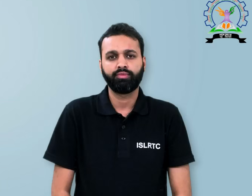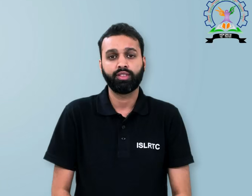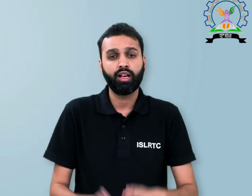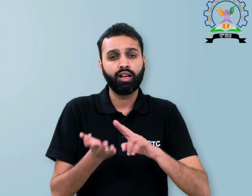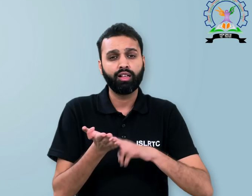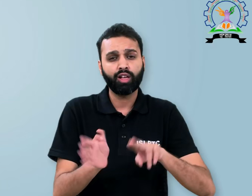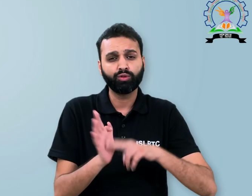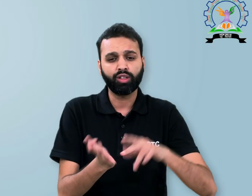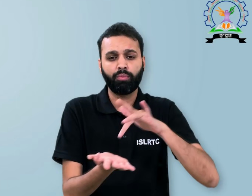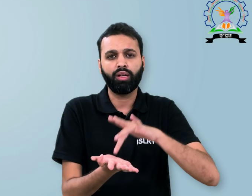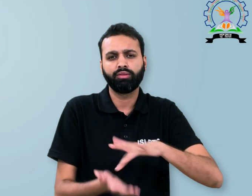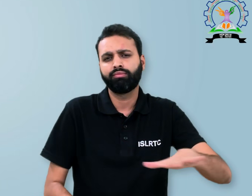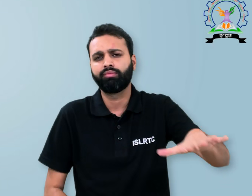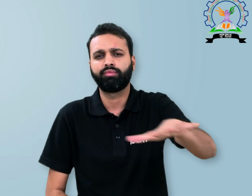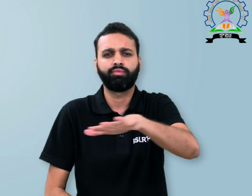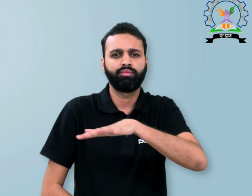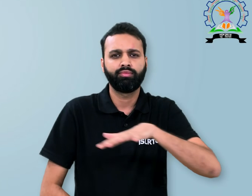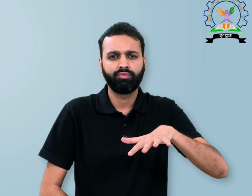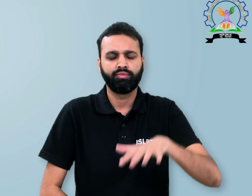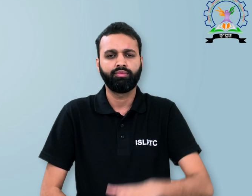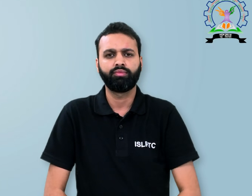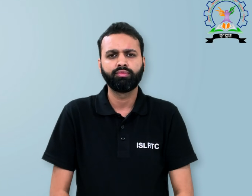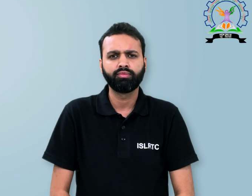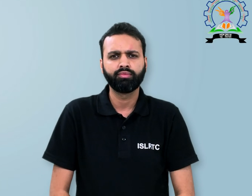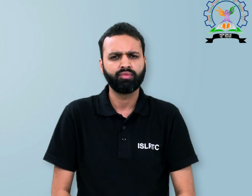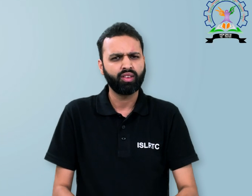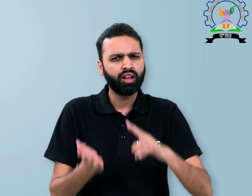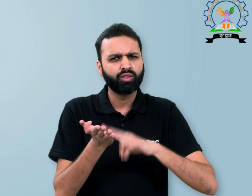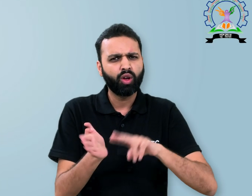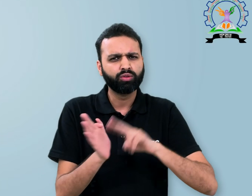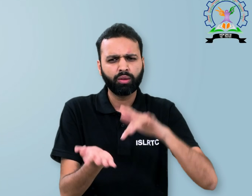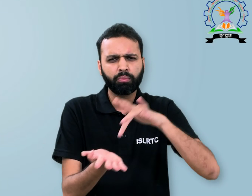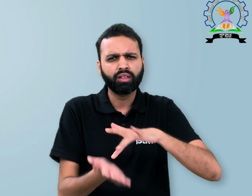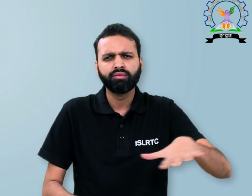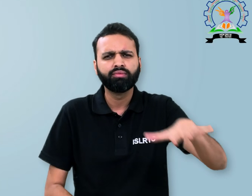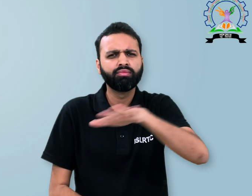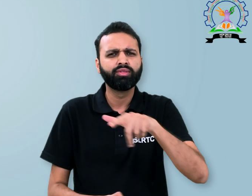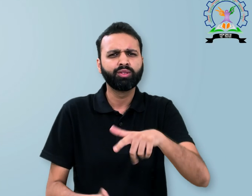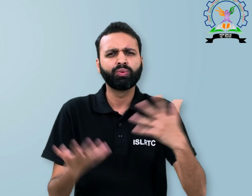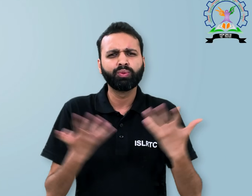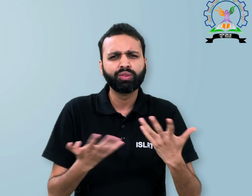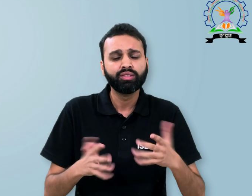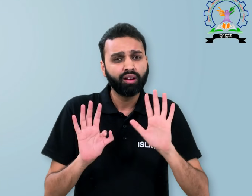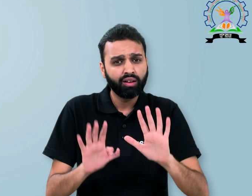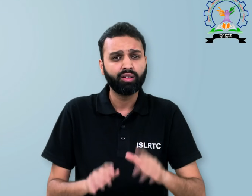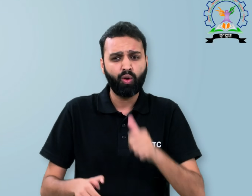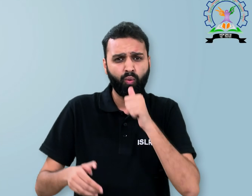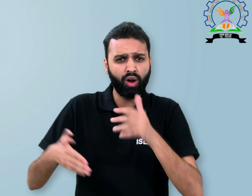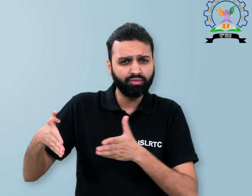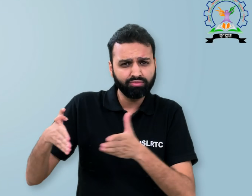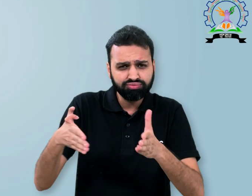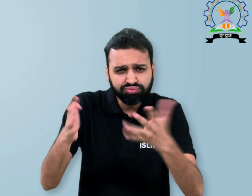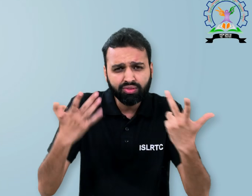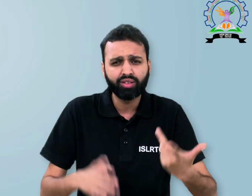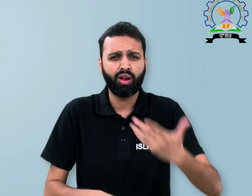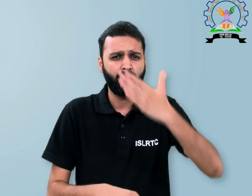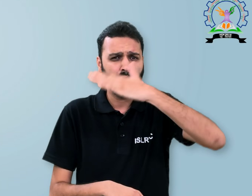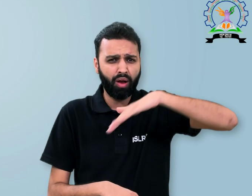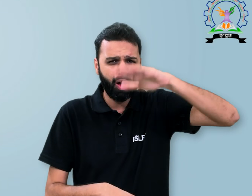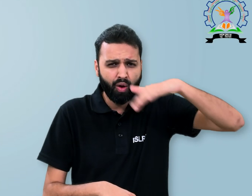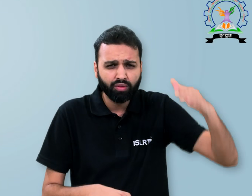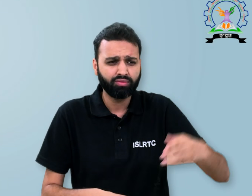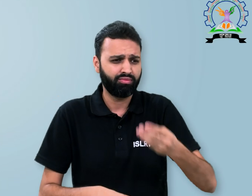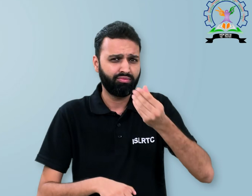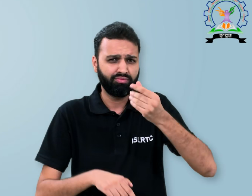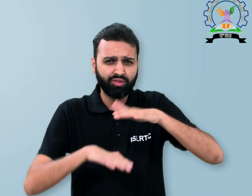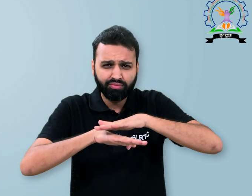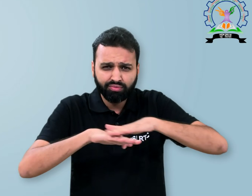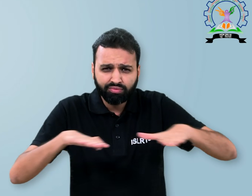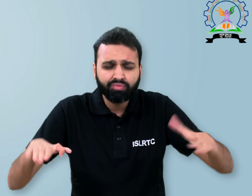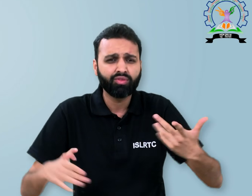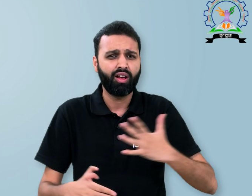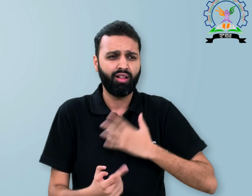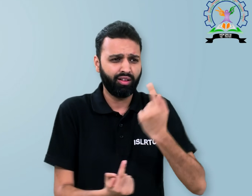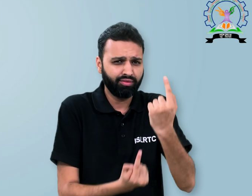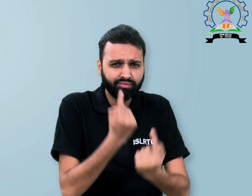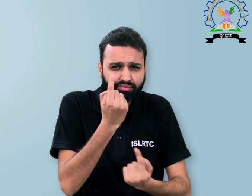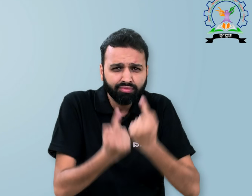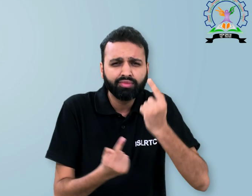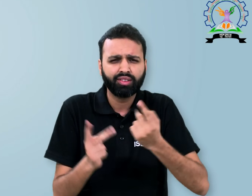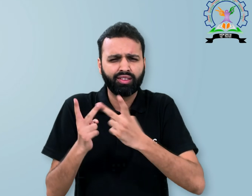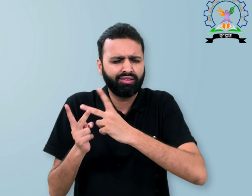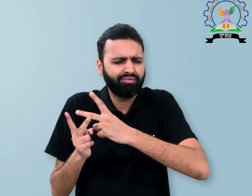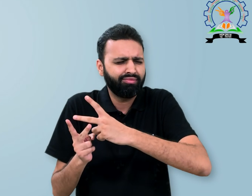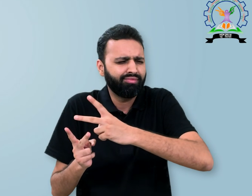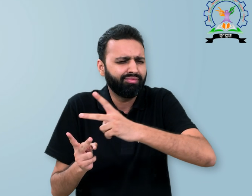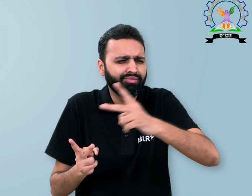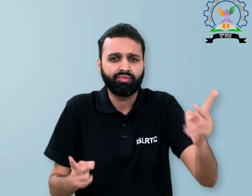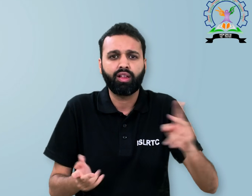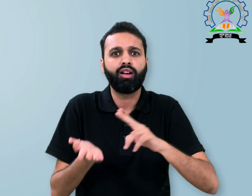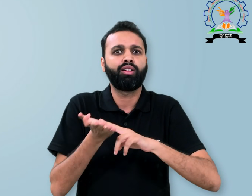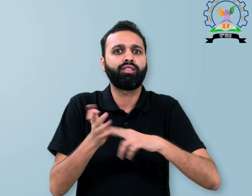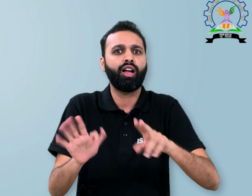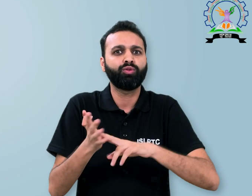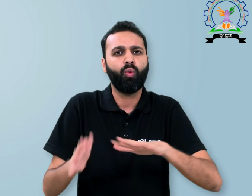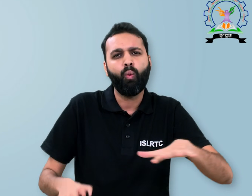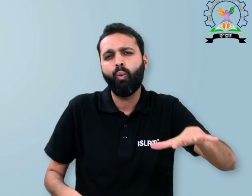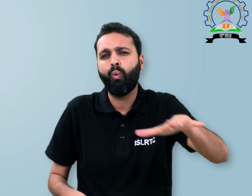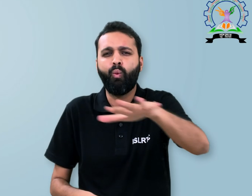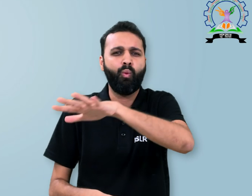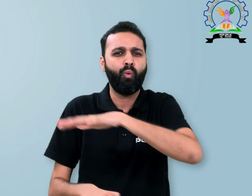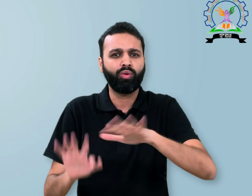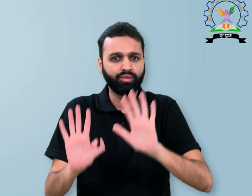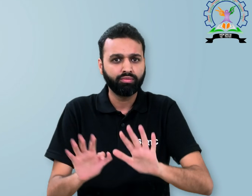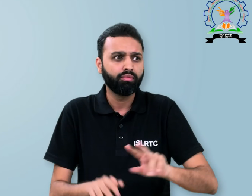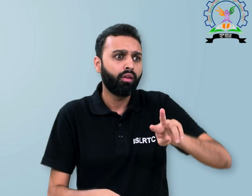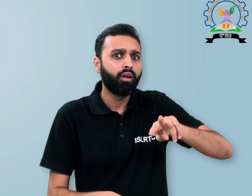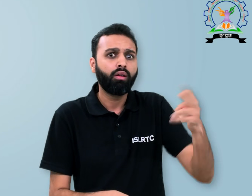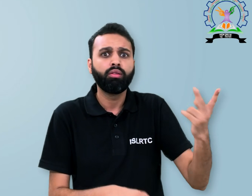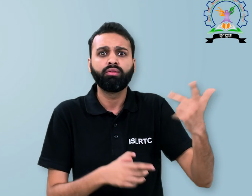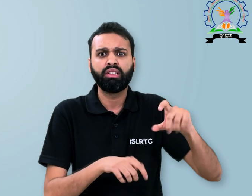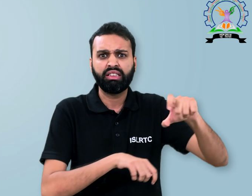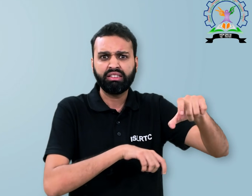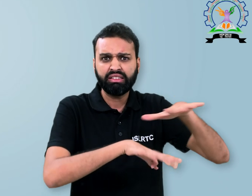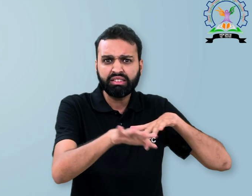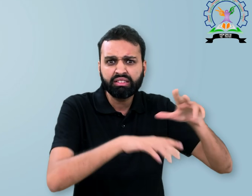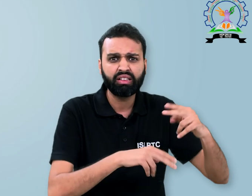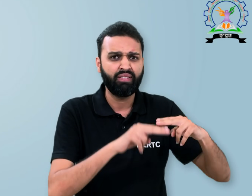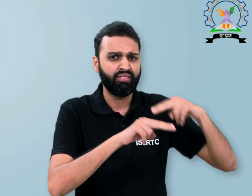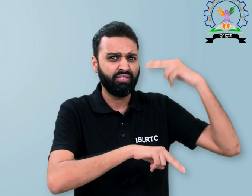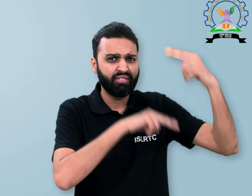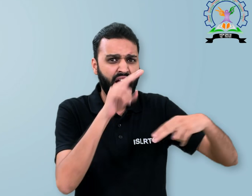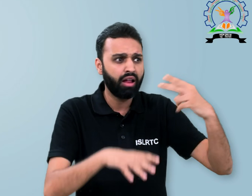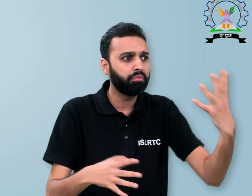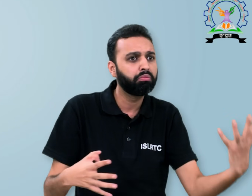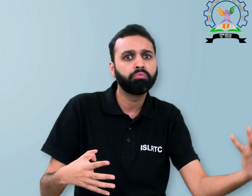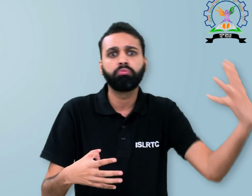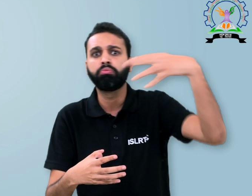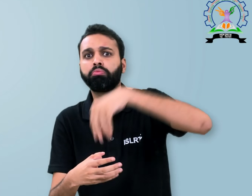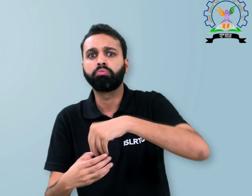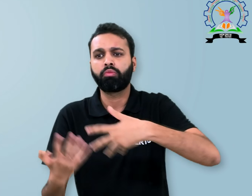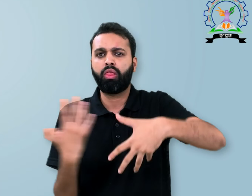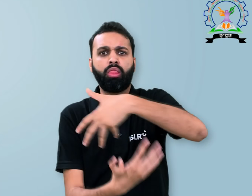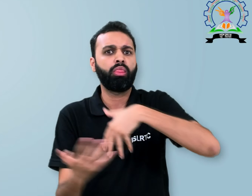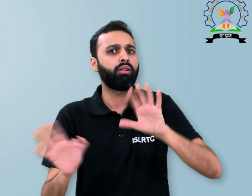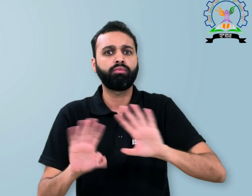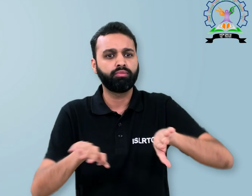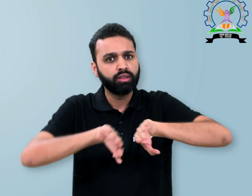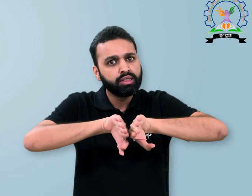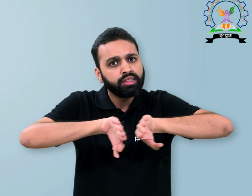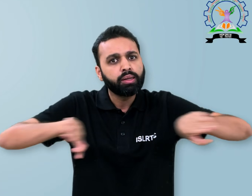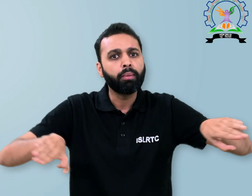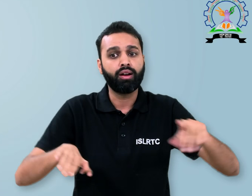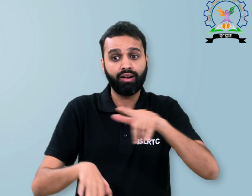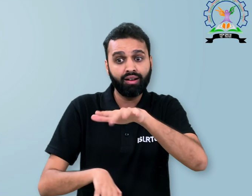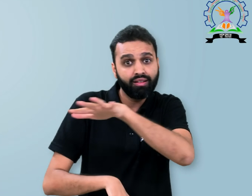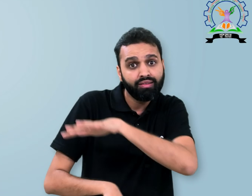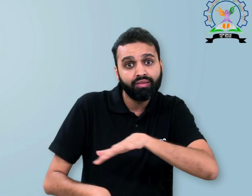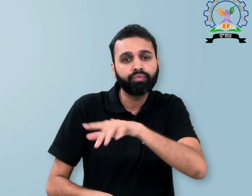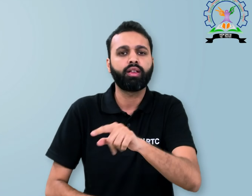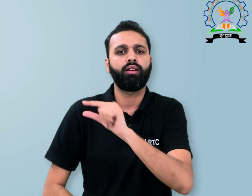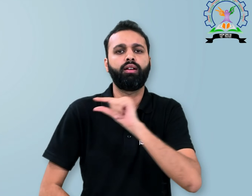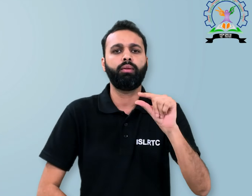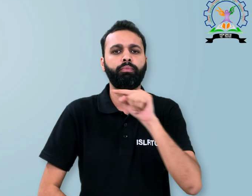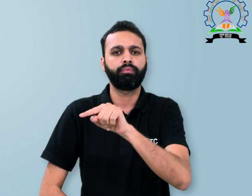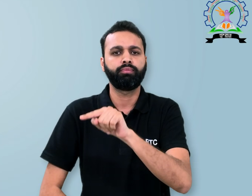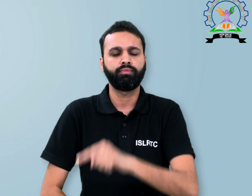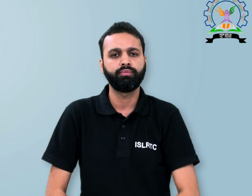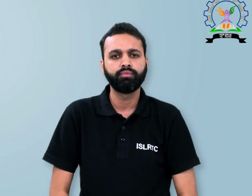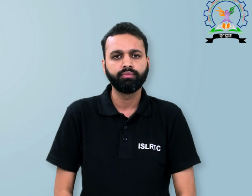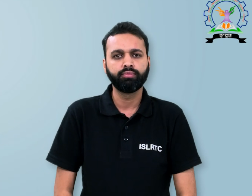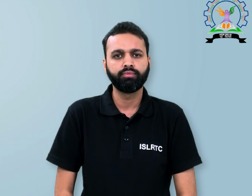Countryside Countryside refers to rural areas, typically outside of urban centers, characterized by open spaces, agriculture, and natural landscapes.